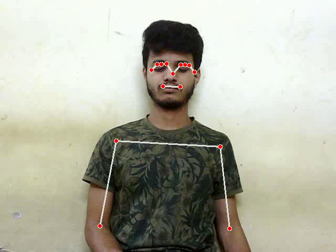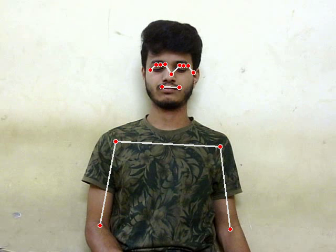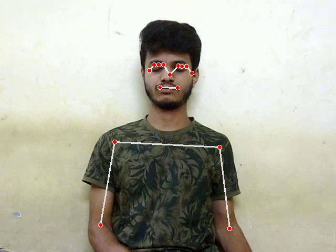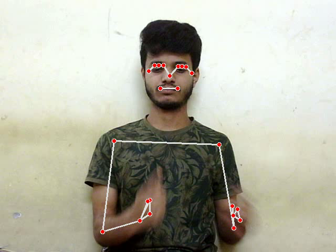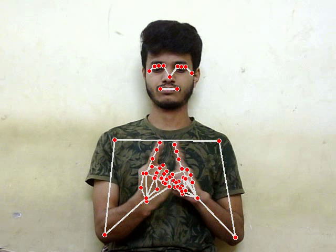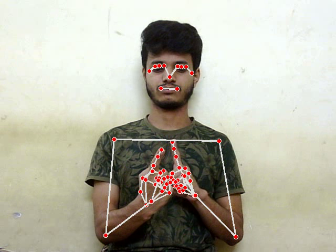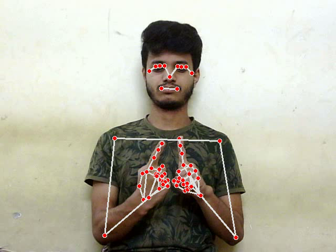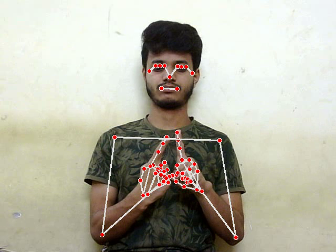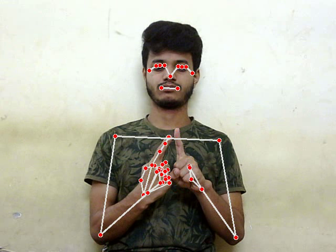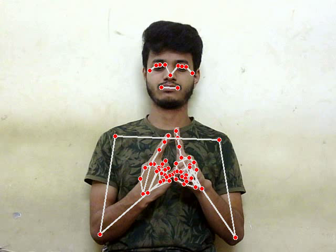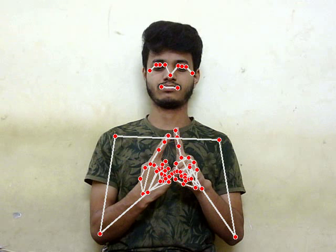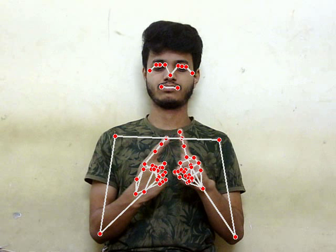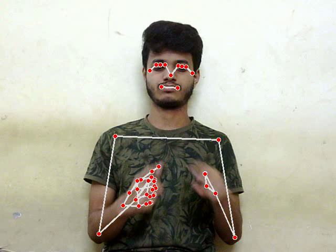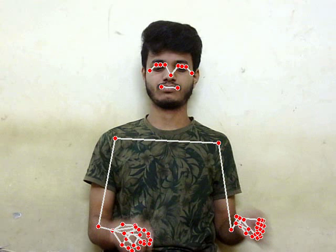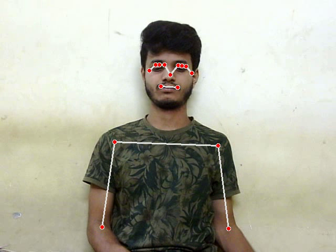meet